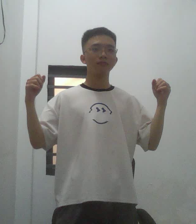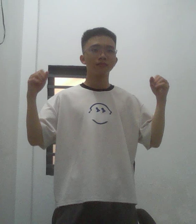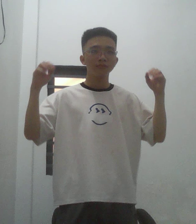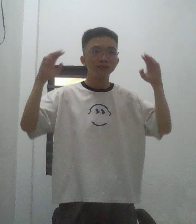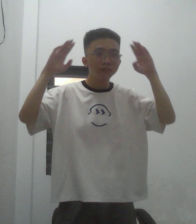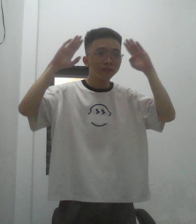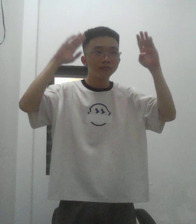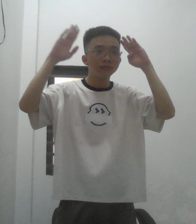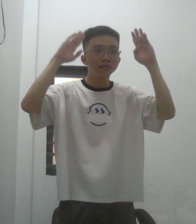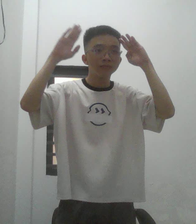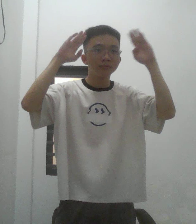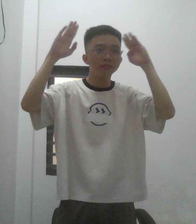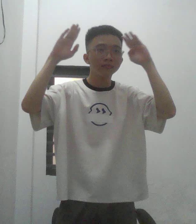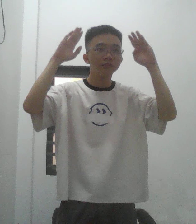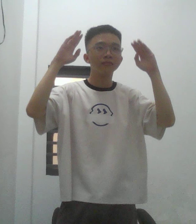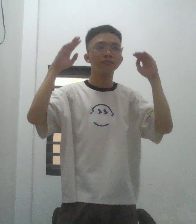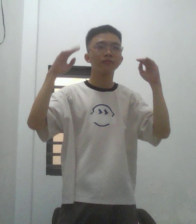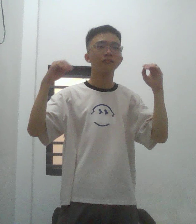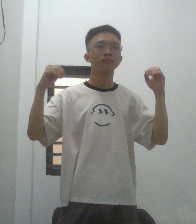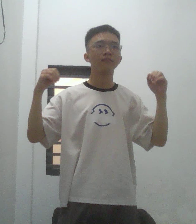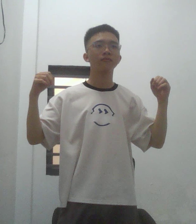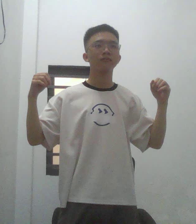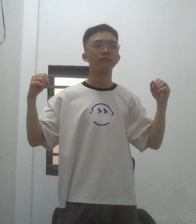xin chao